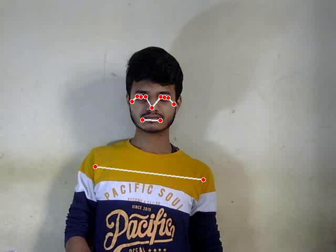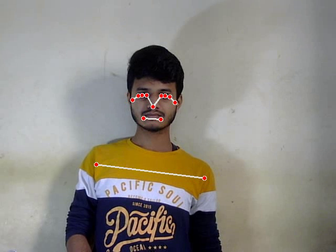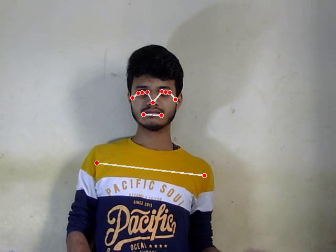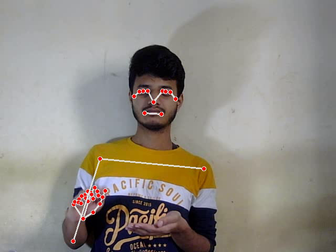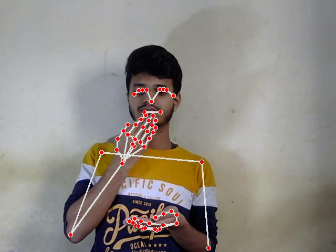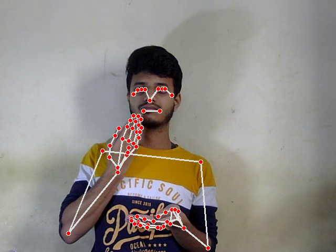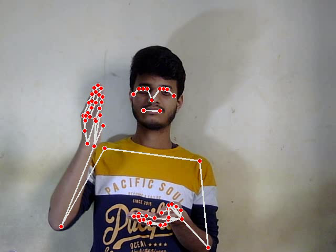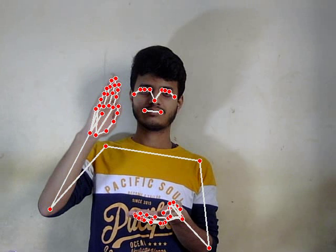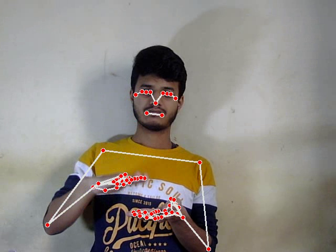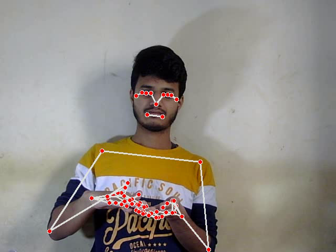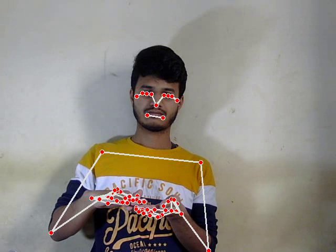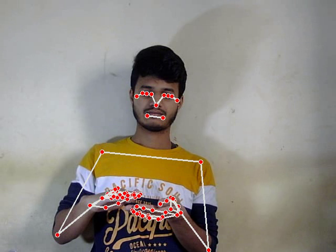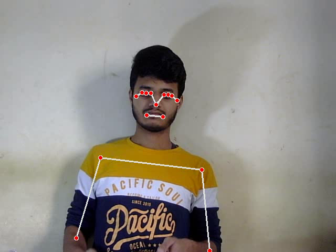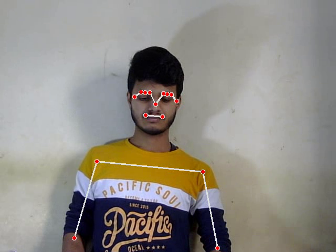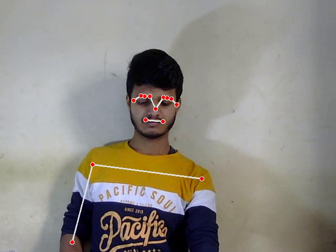bad